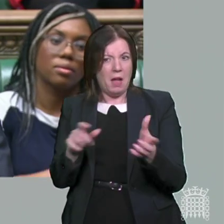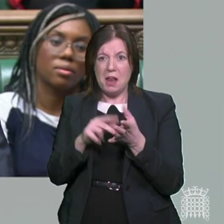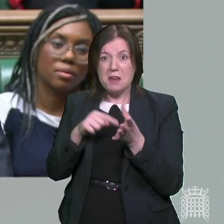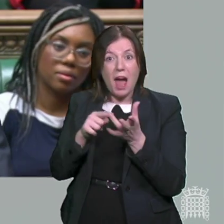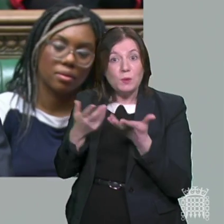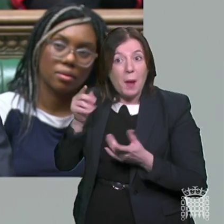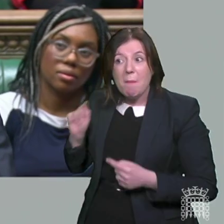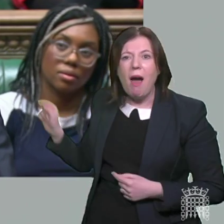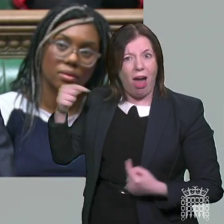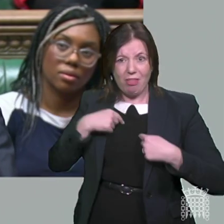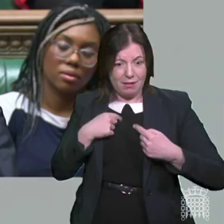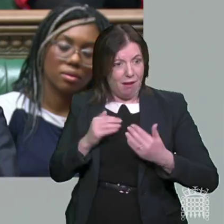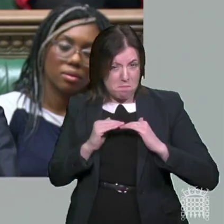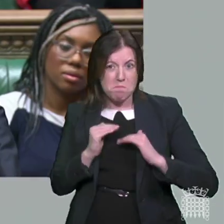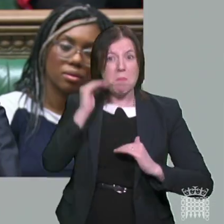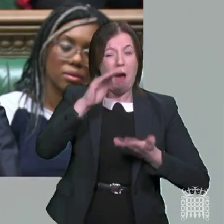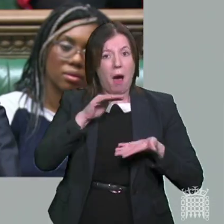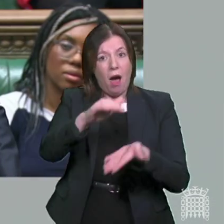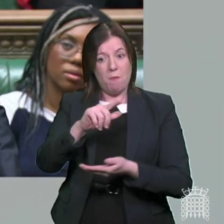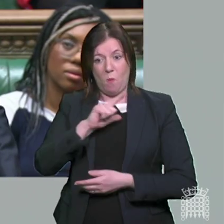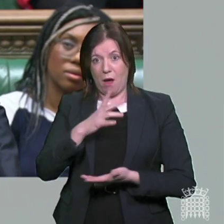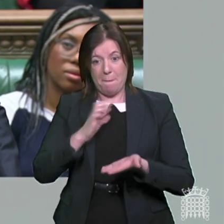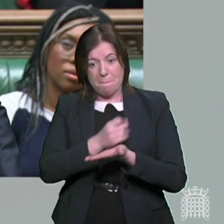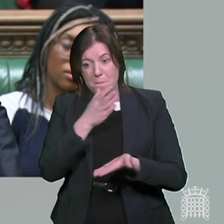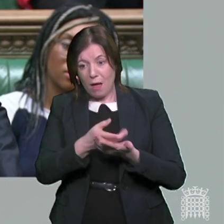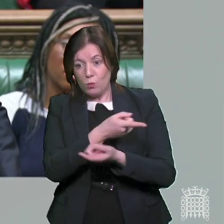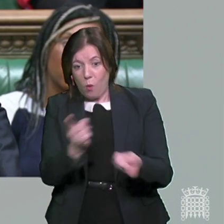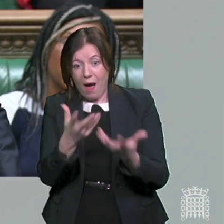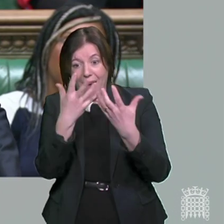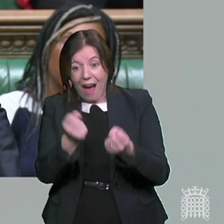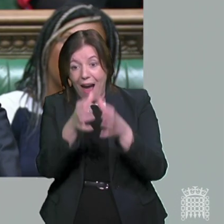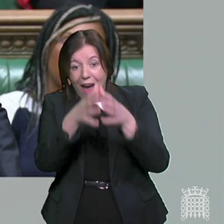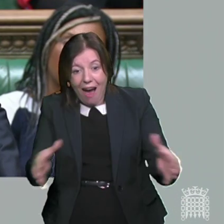We will continue to ensure we have one of the best-equipped fighting forces anywhere in the world.